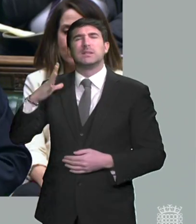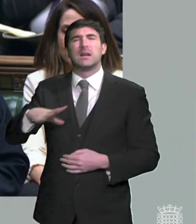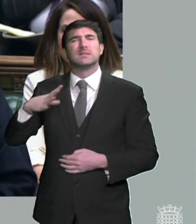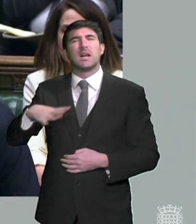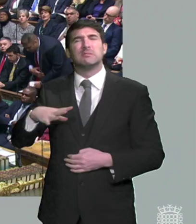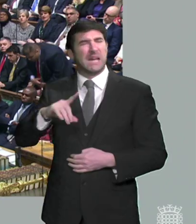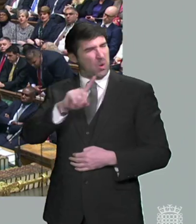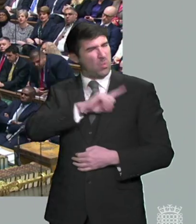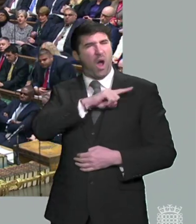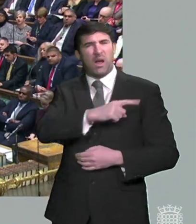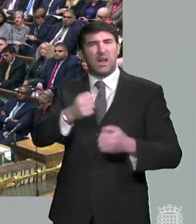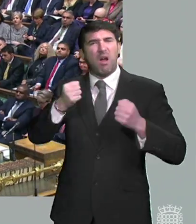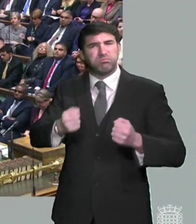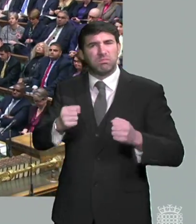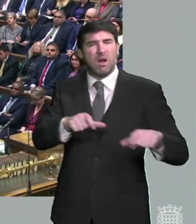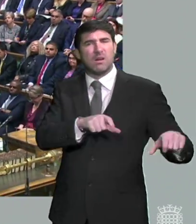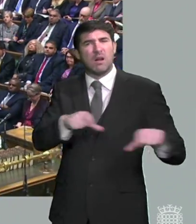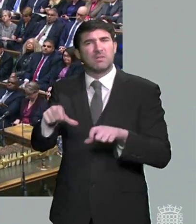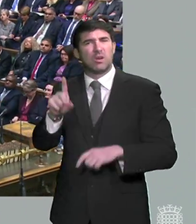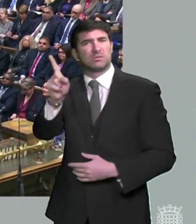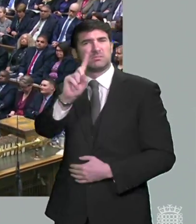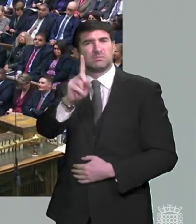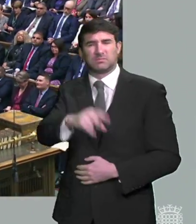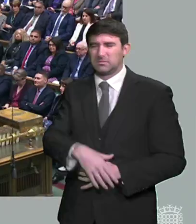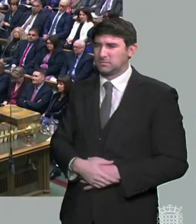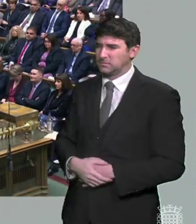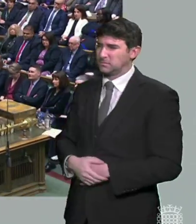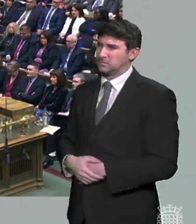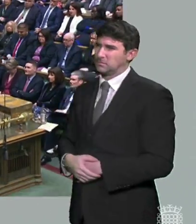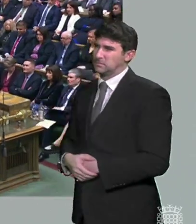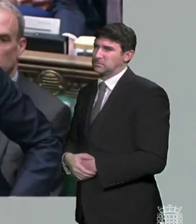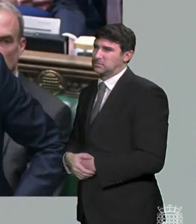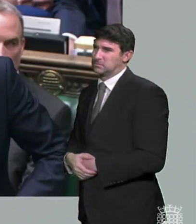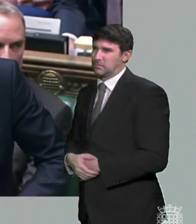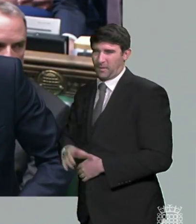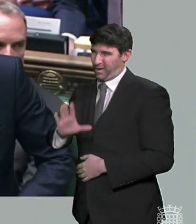It was the Labour party that showed its cards this week when it came to backing working people.